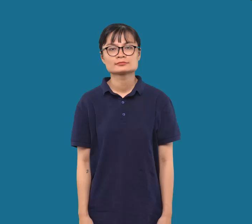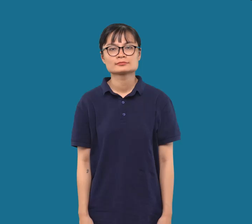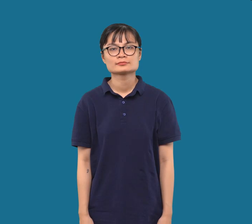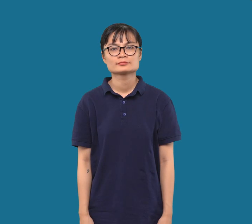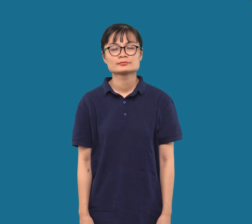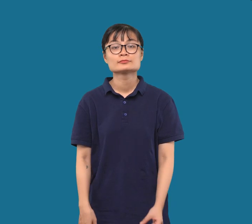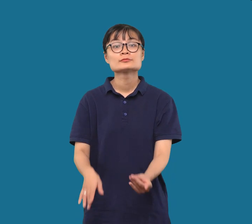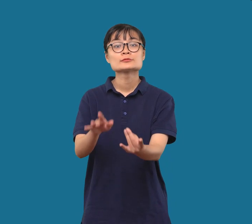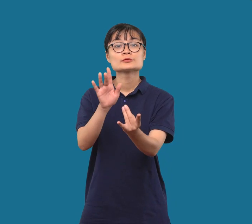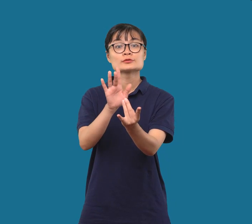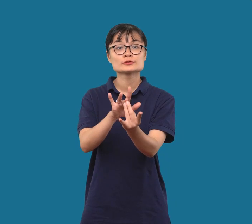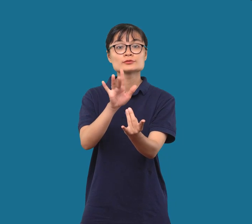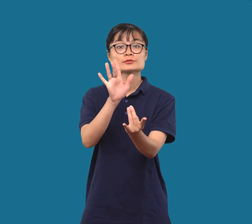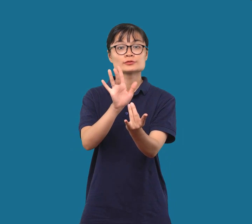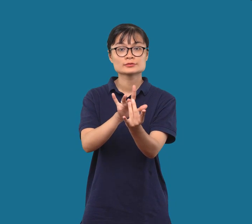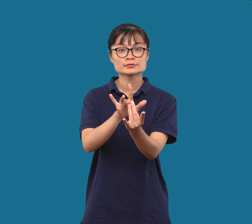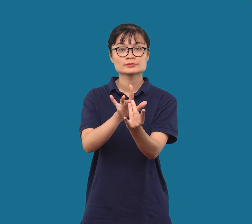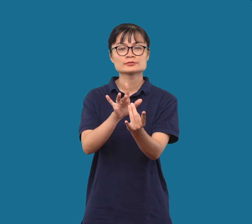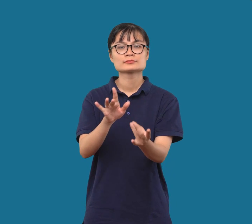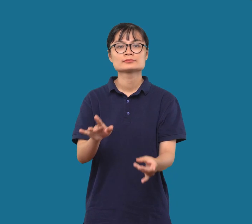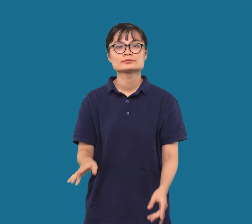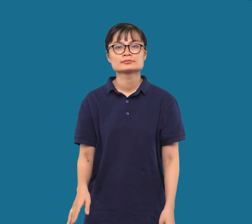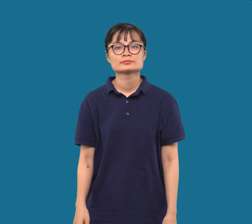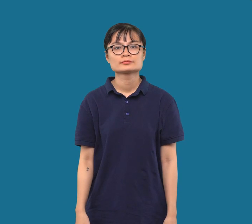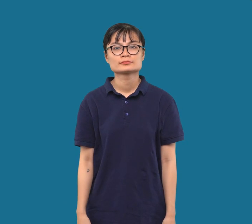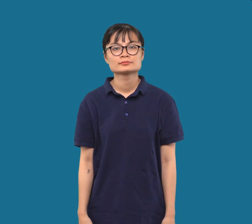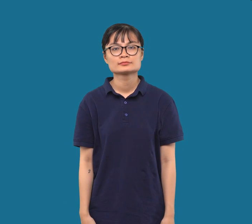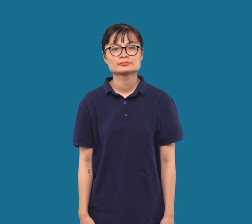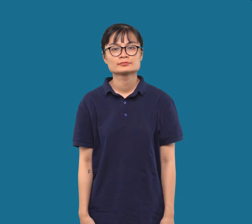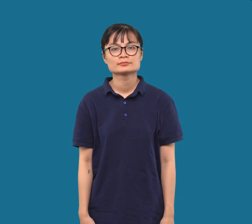thụ phấn (hoa)